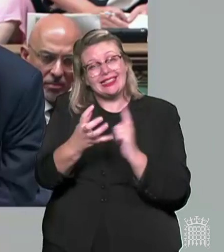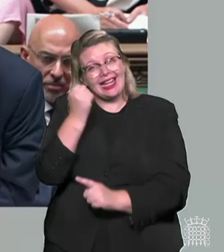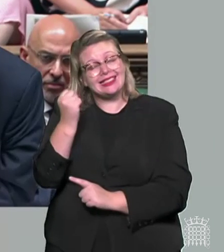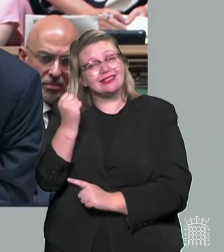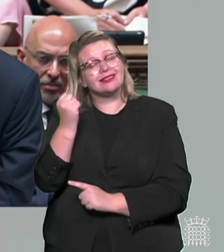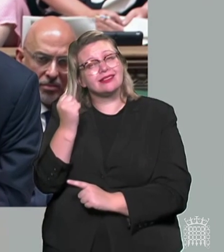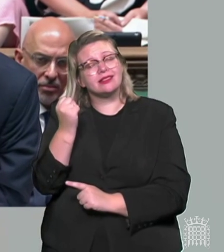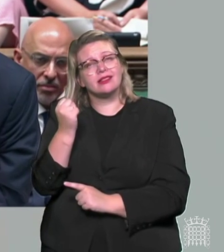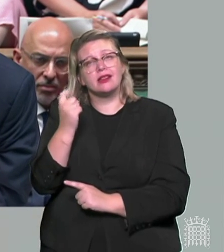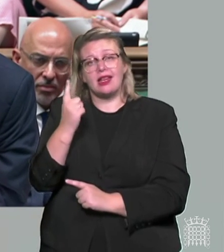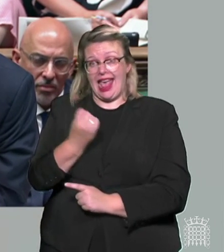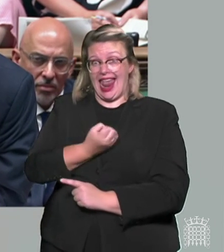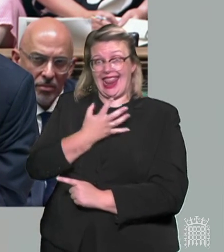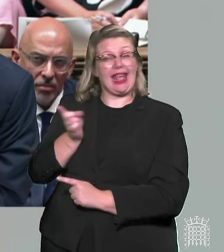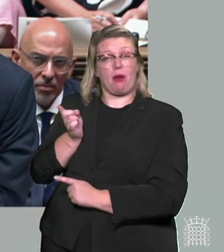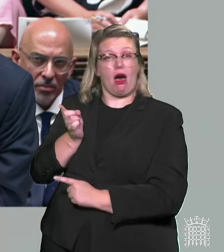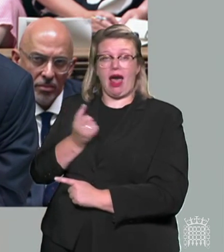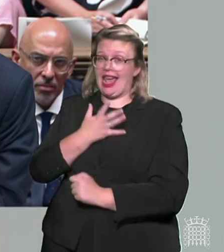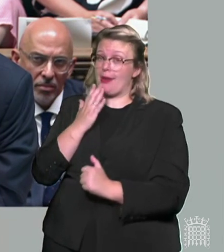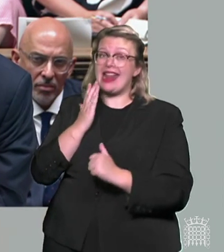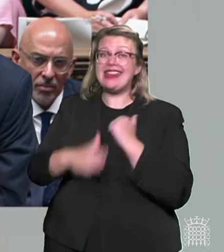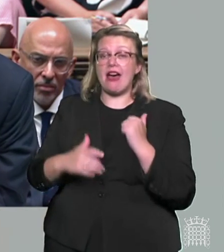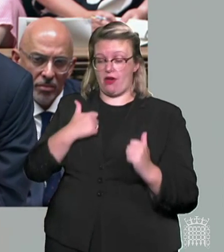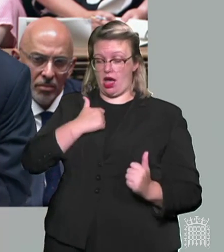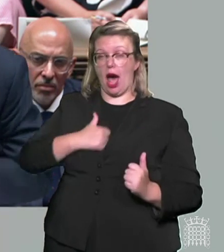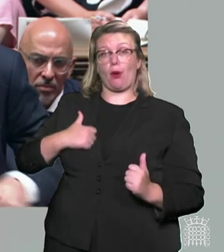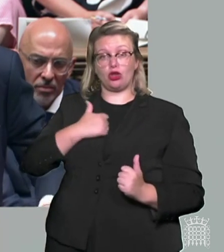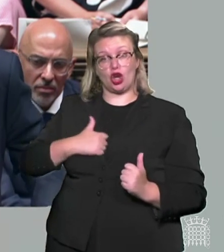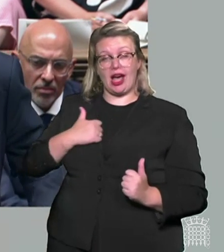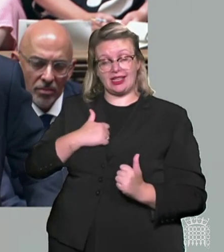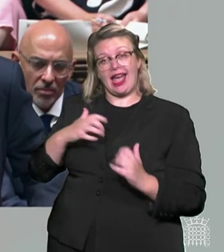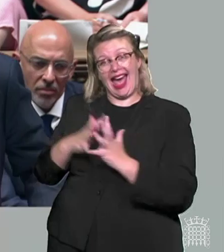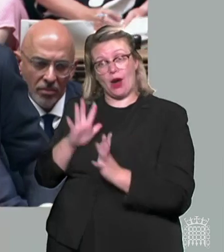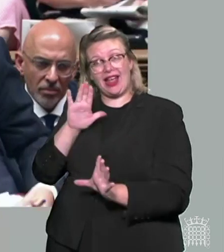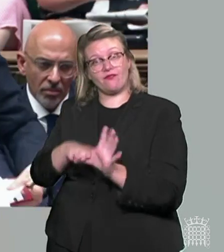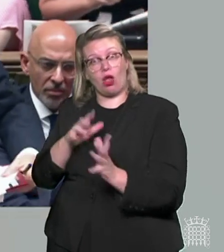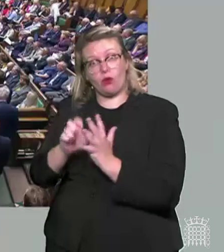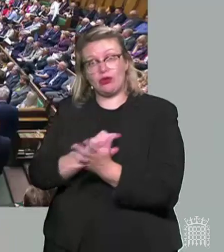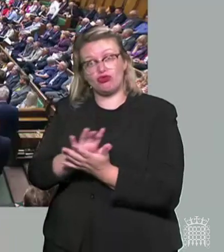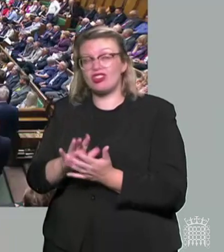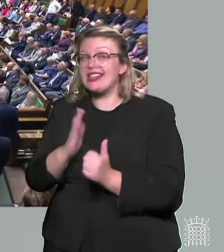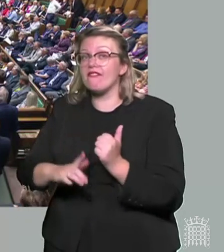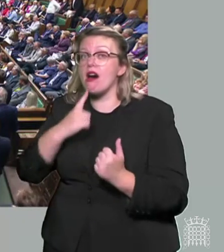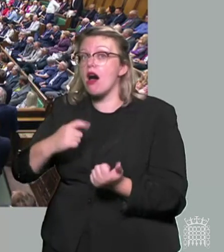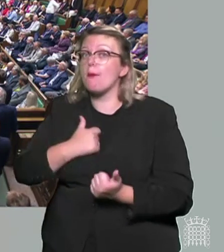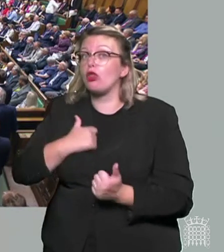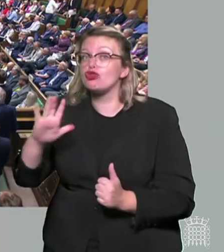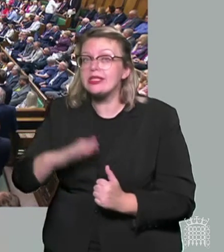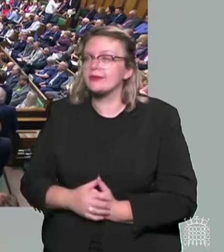I may say that Labour has never apologised for its own part in the Windrush scandal.